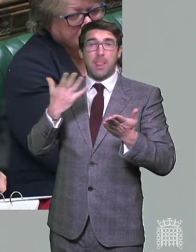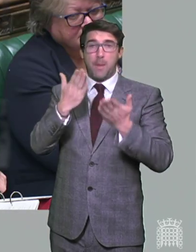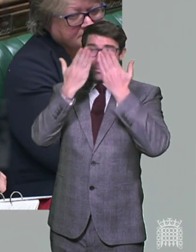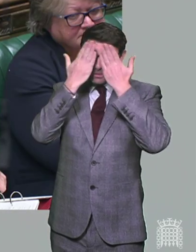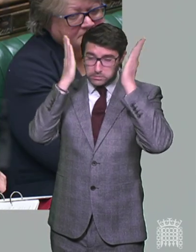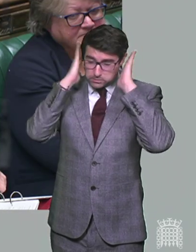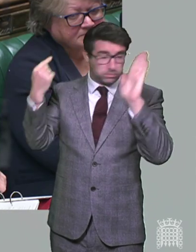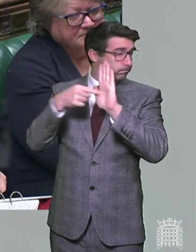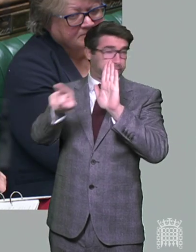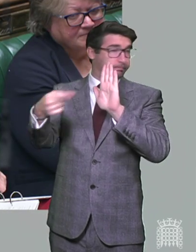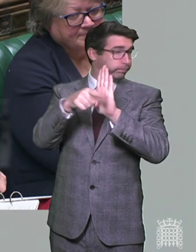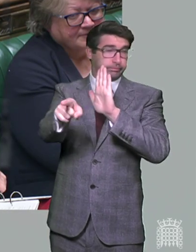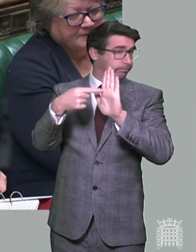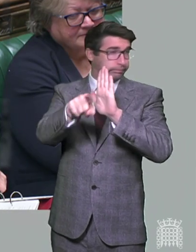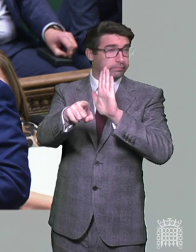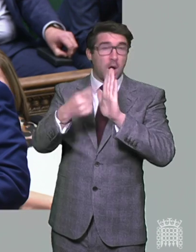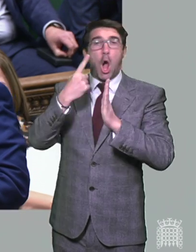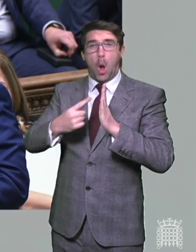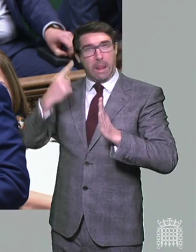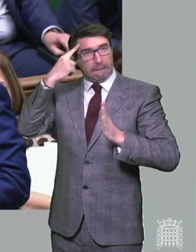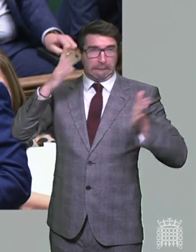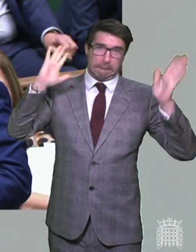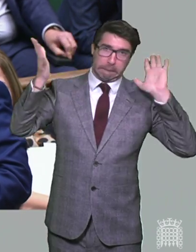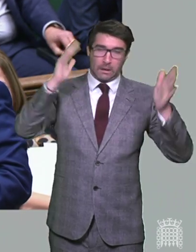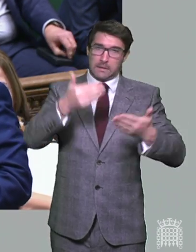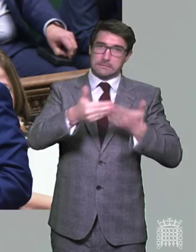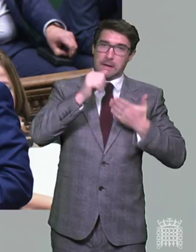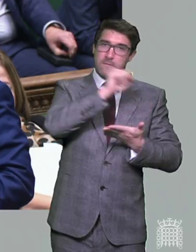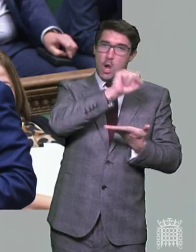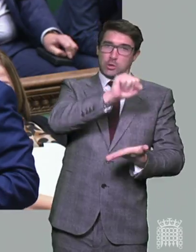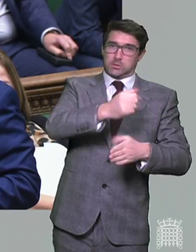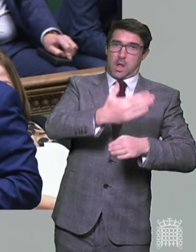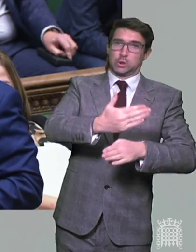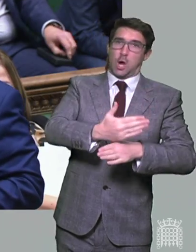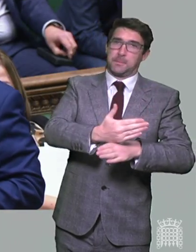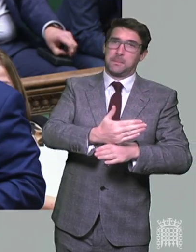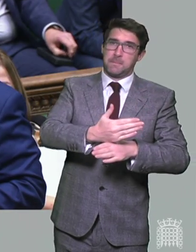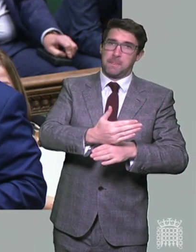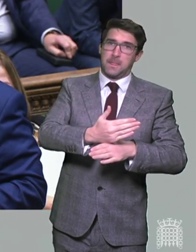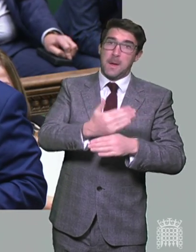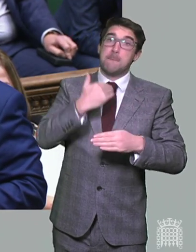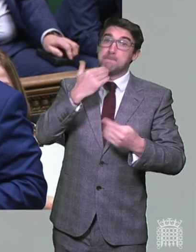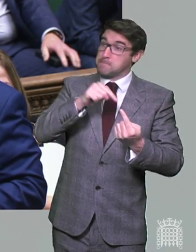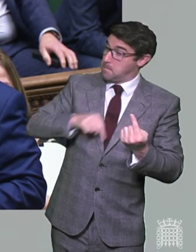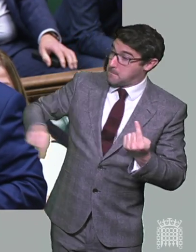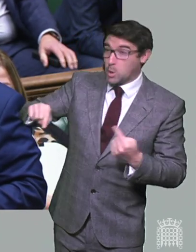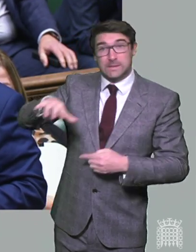She is worrying about saving the Chancellor’s job, but many families are now worried about not just heating their homes, but keeping